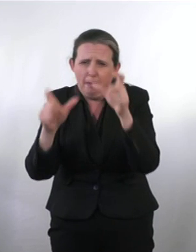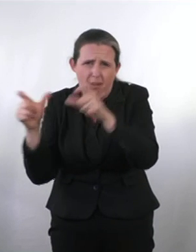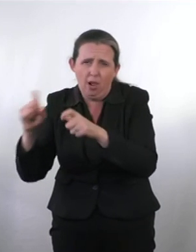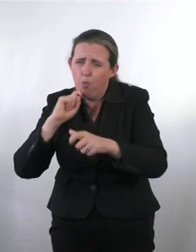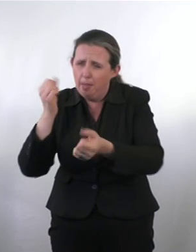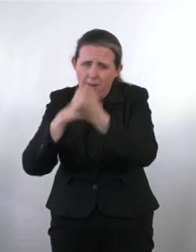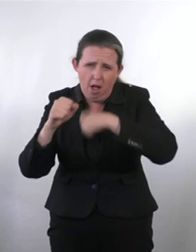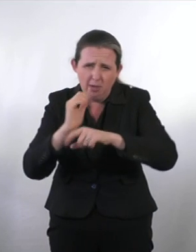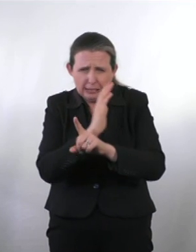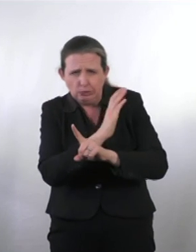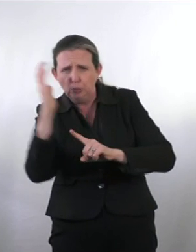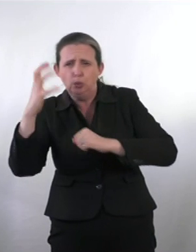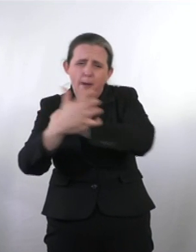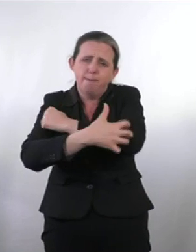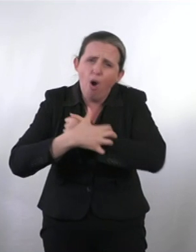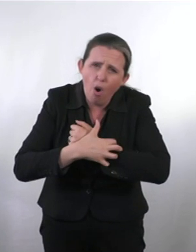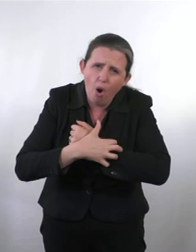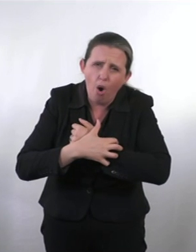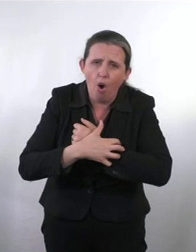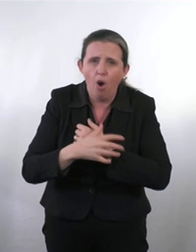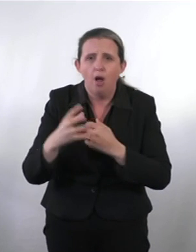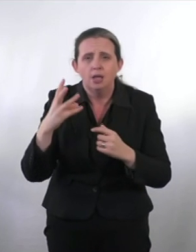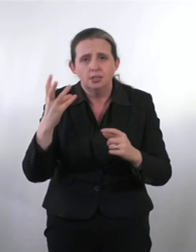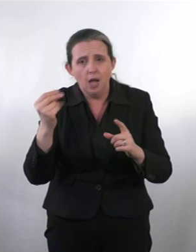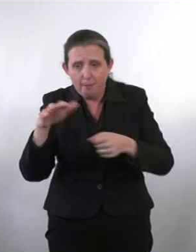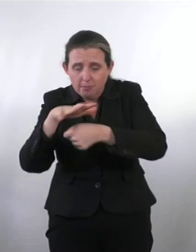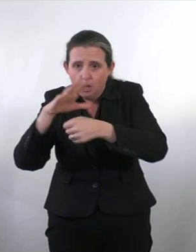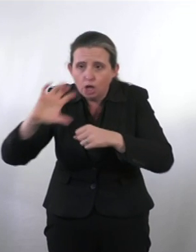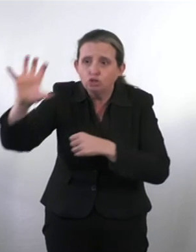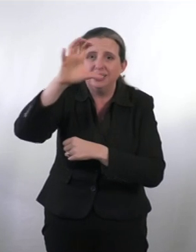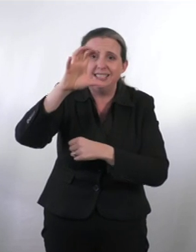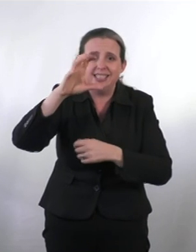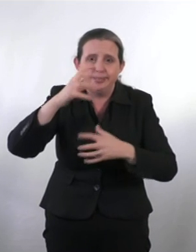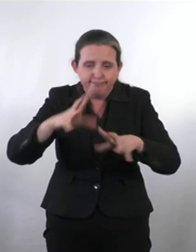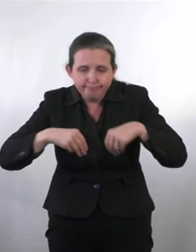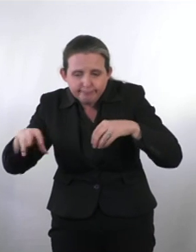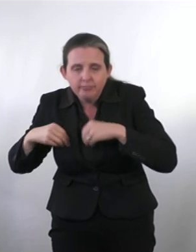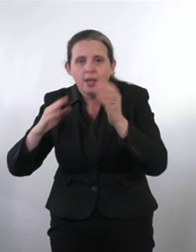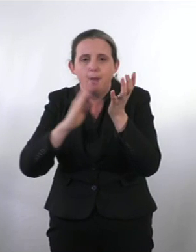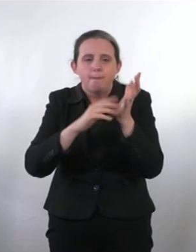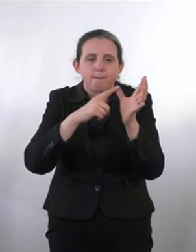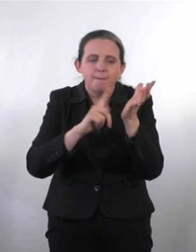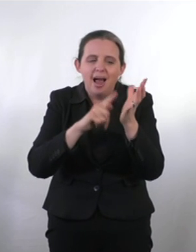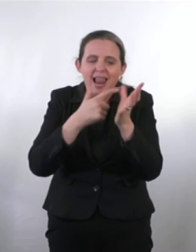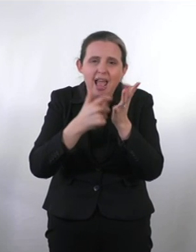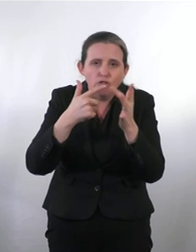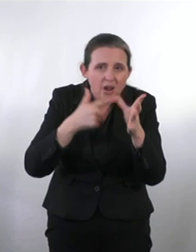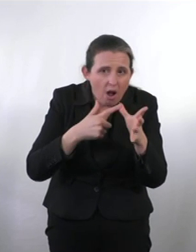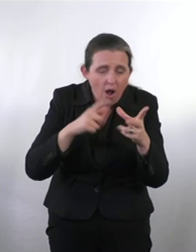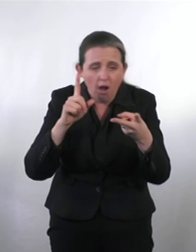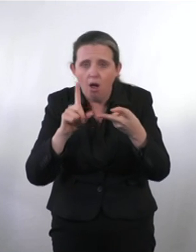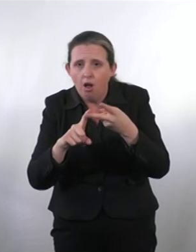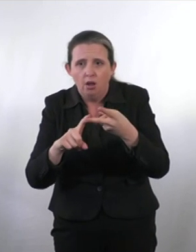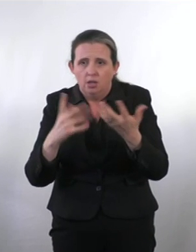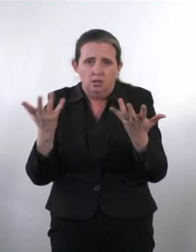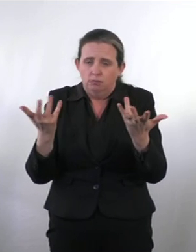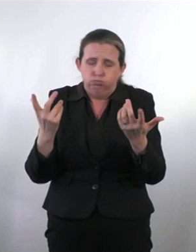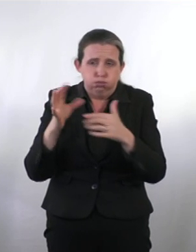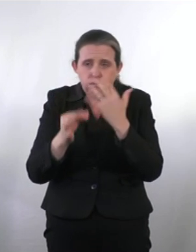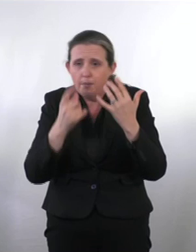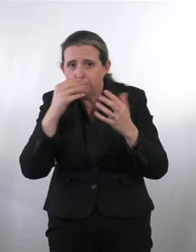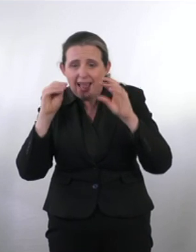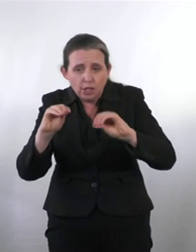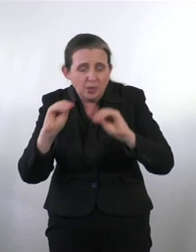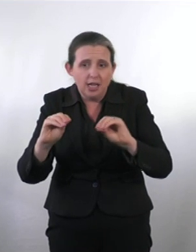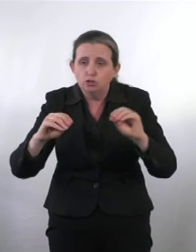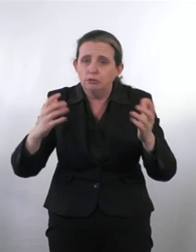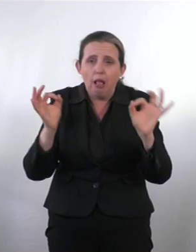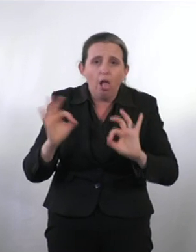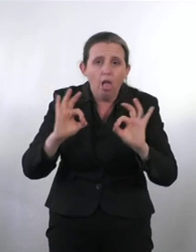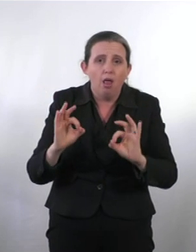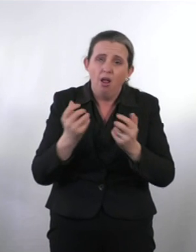In the world’s poorest countries, hunger and cases of malaria are rising, and the UN projects that as many as 11 million girls may never return to education after school closures.